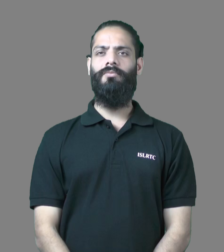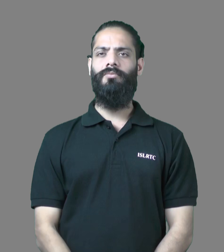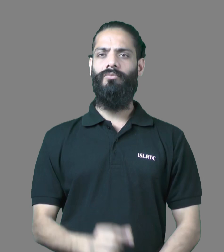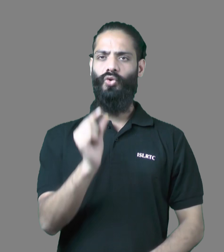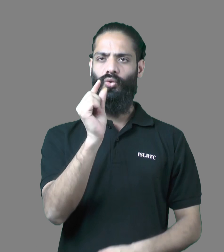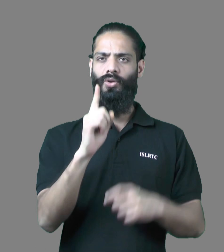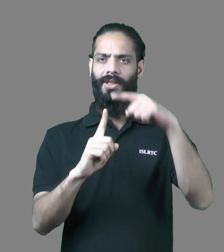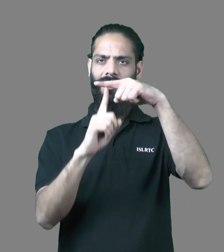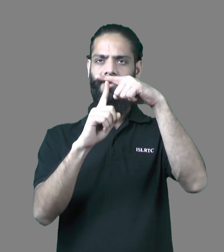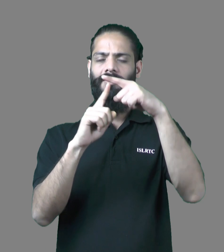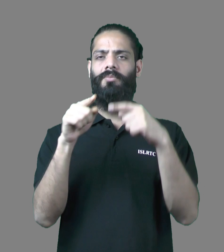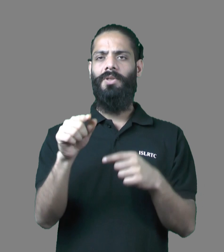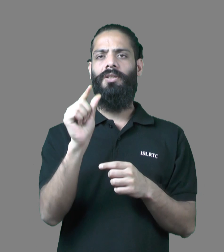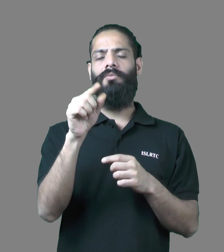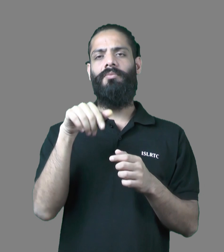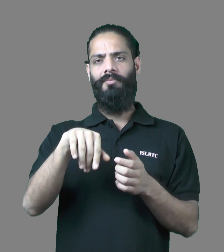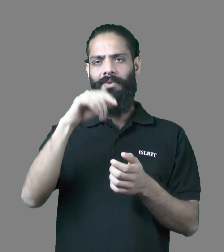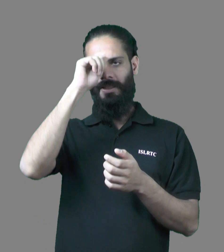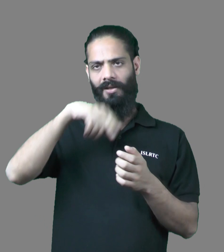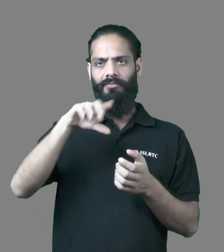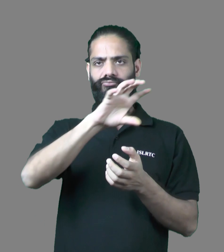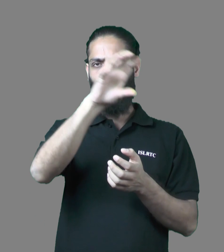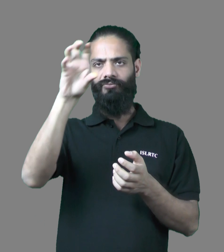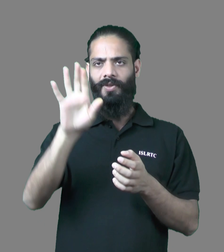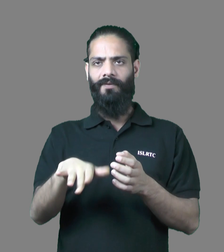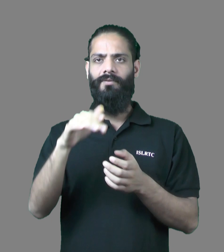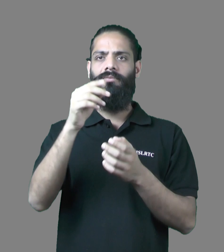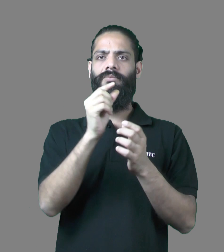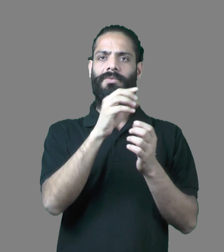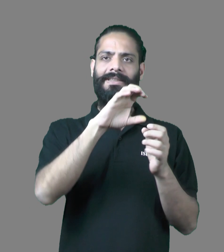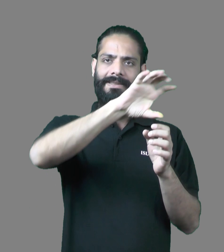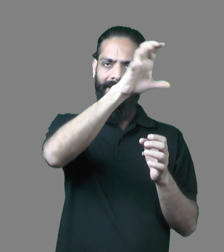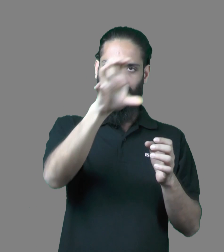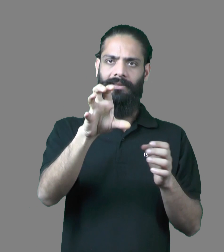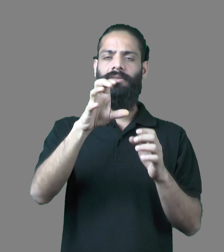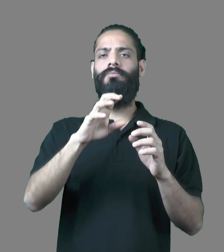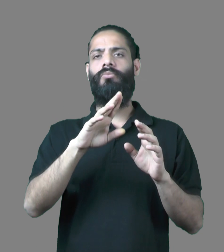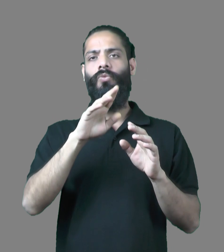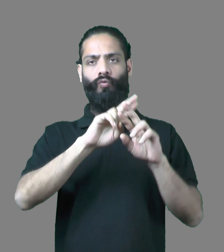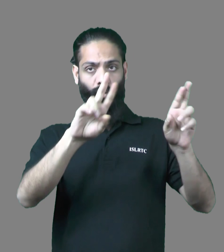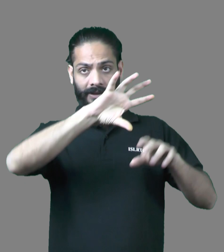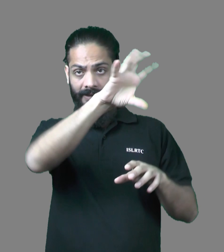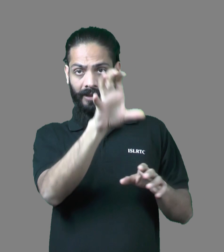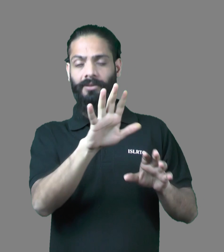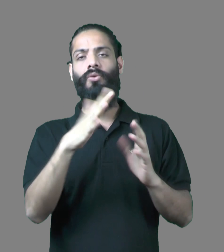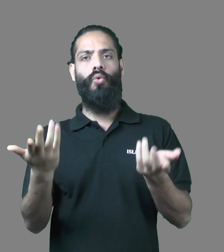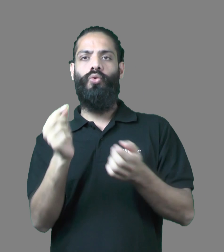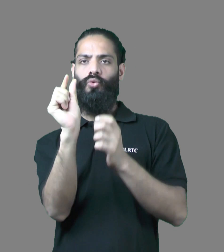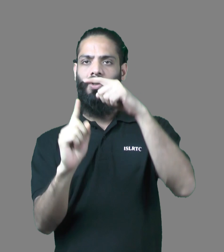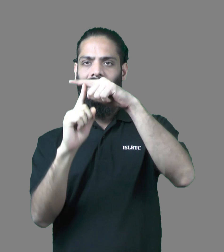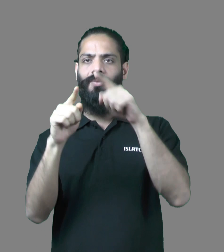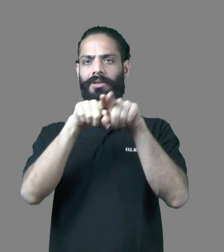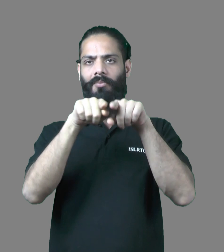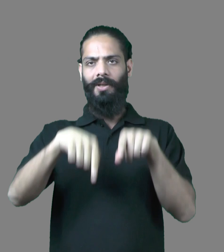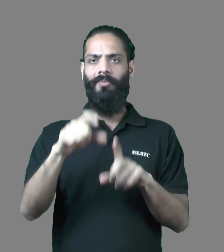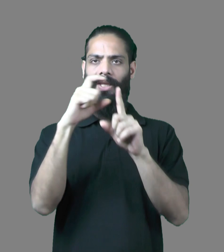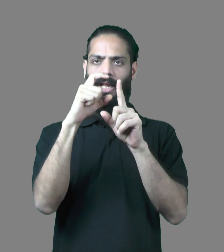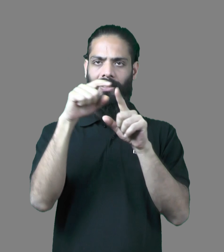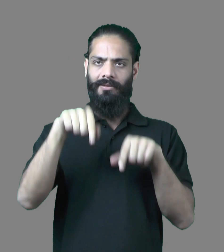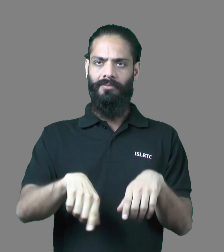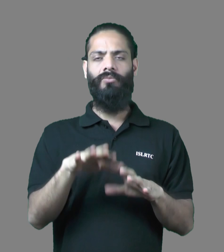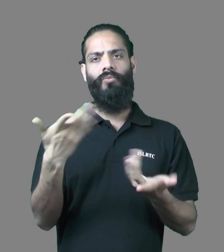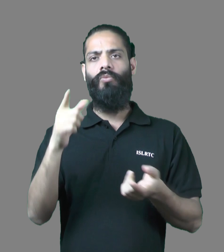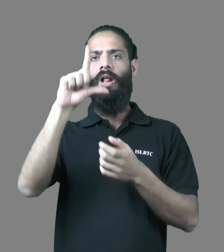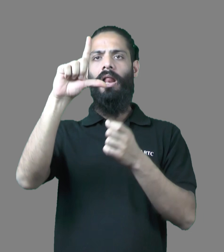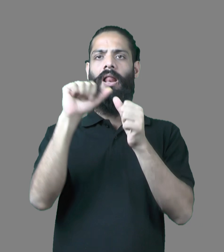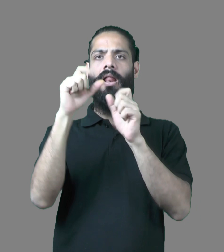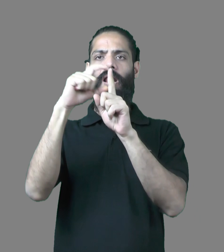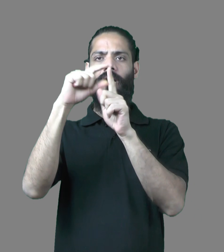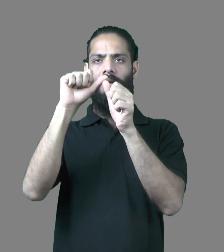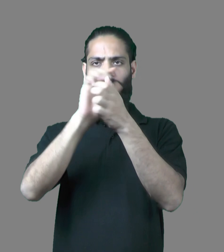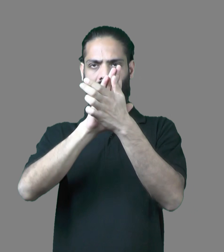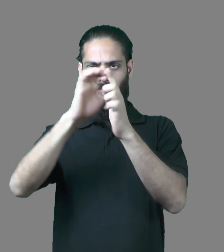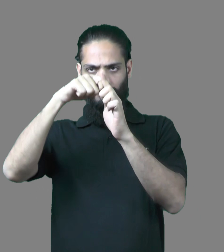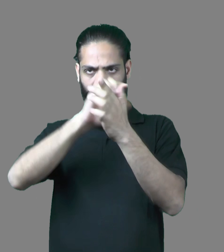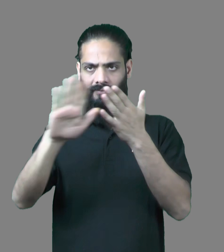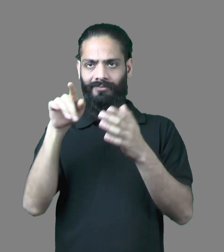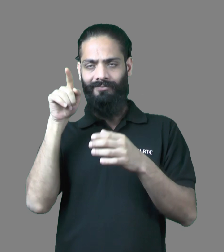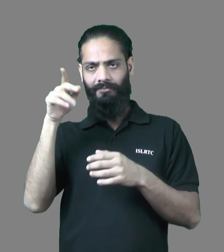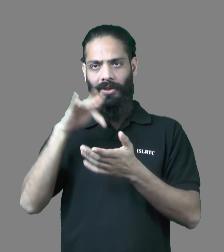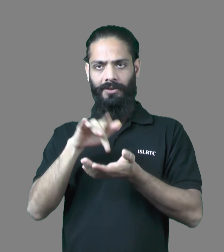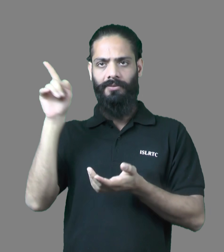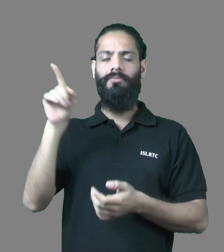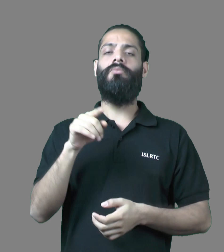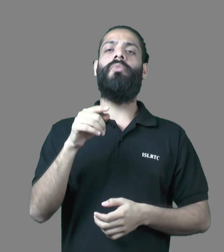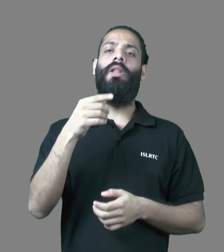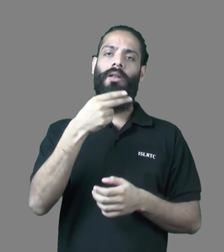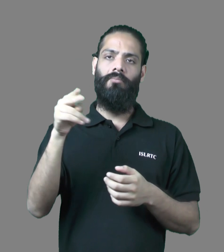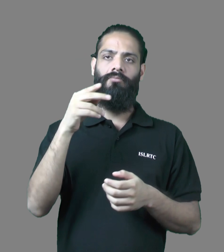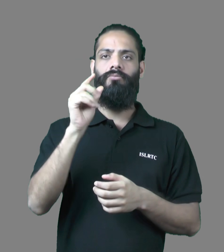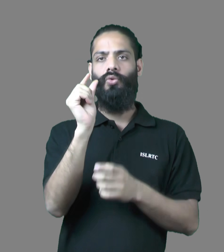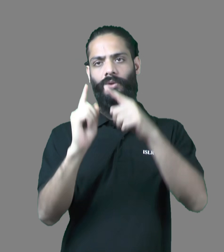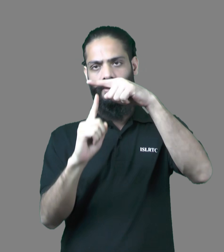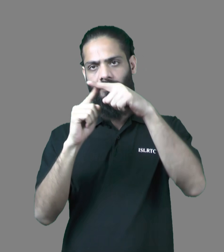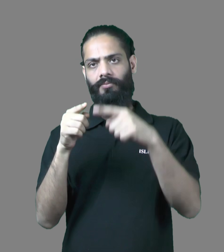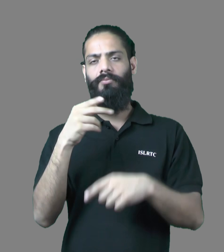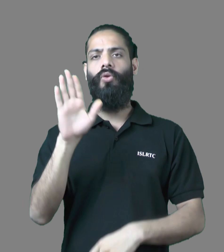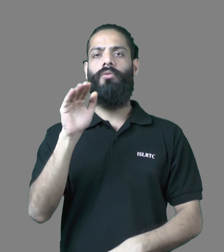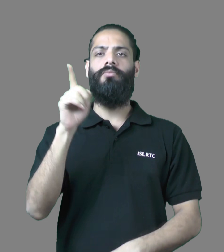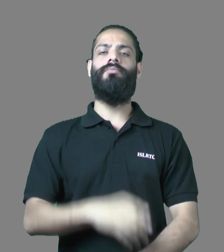Union Territory (UT)